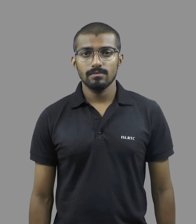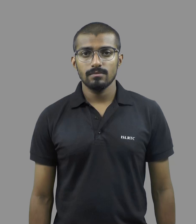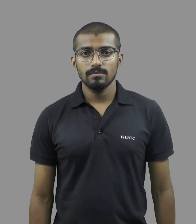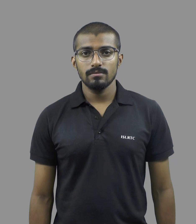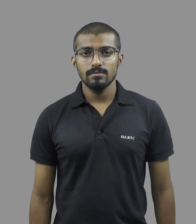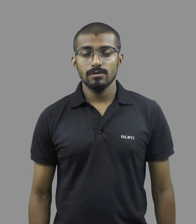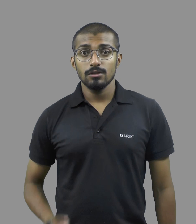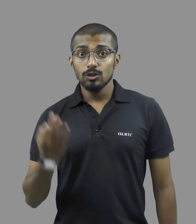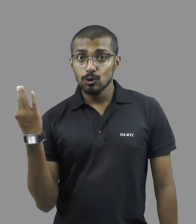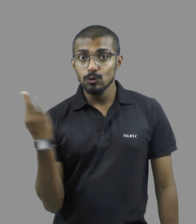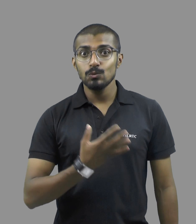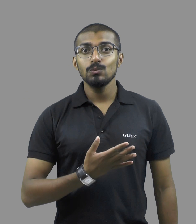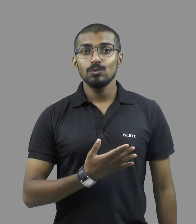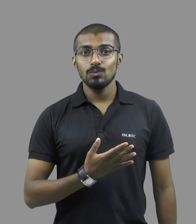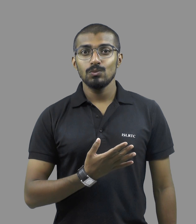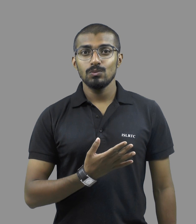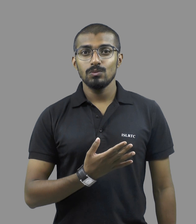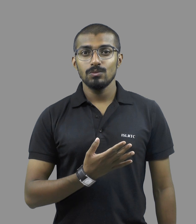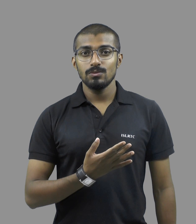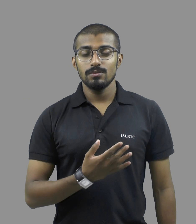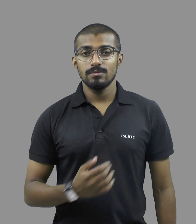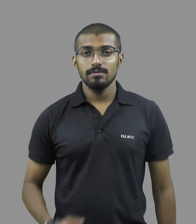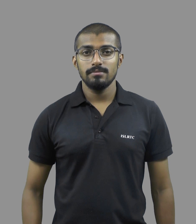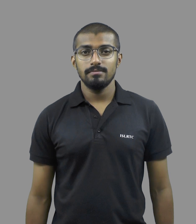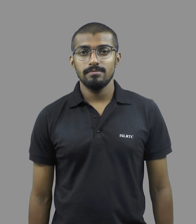New